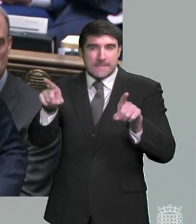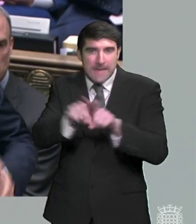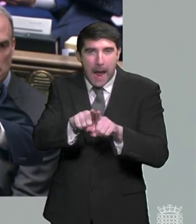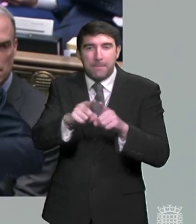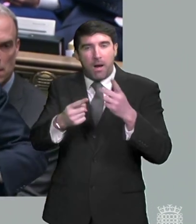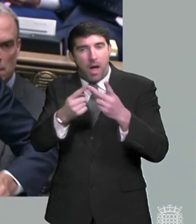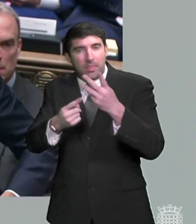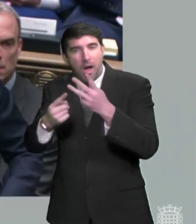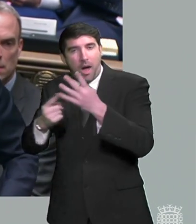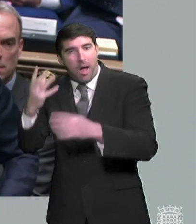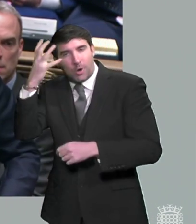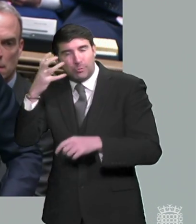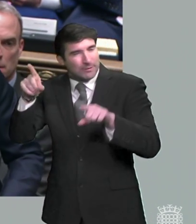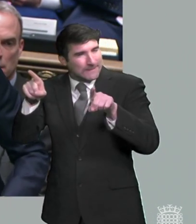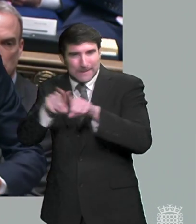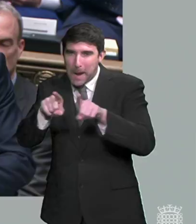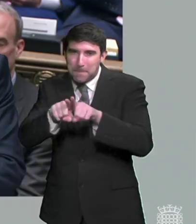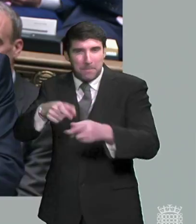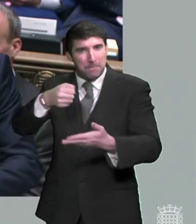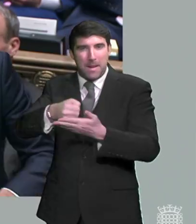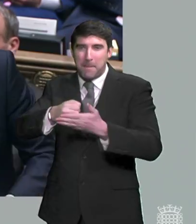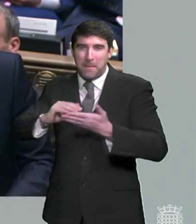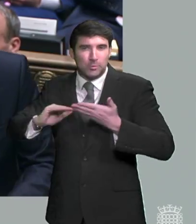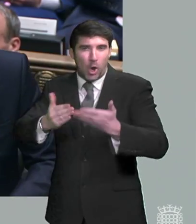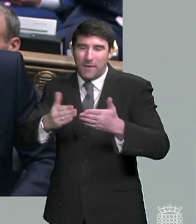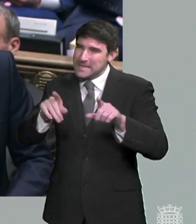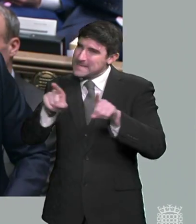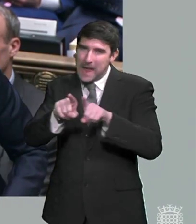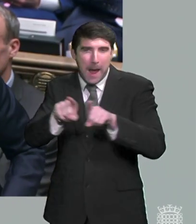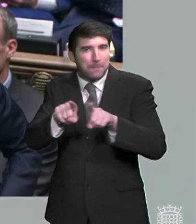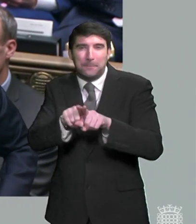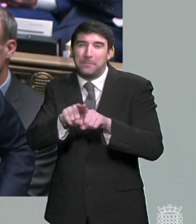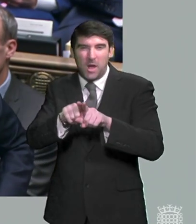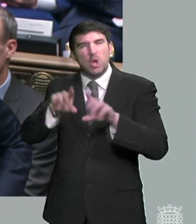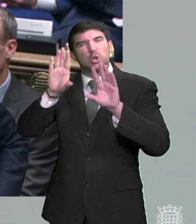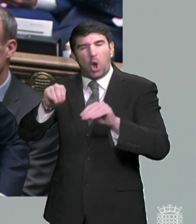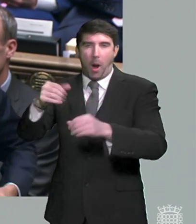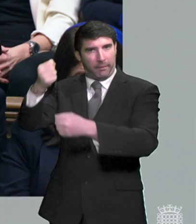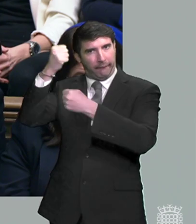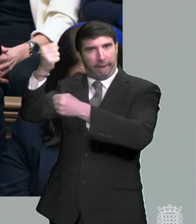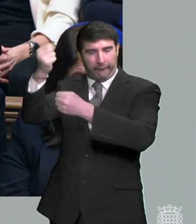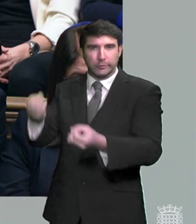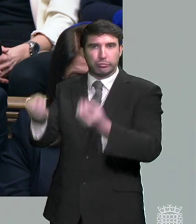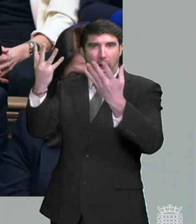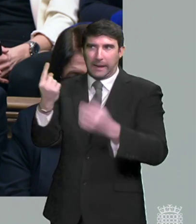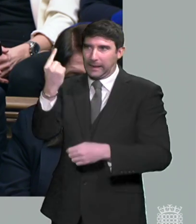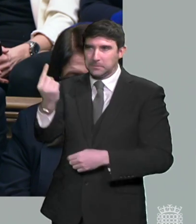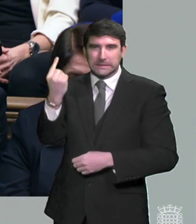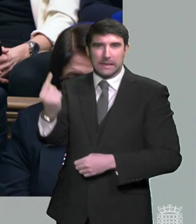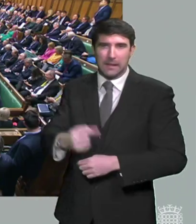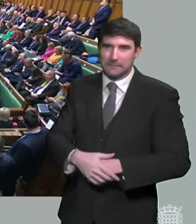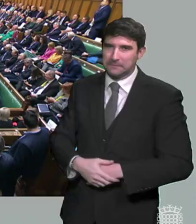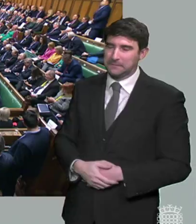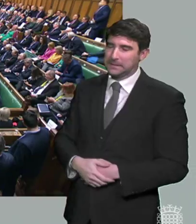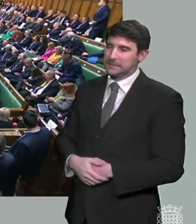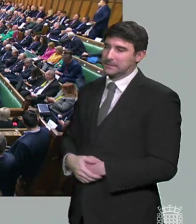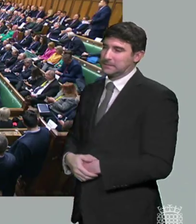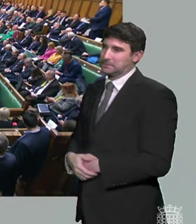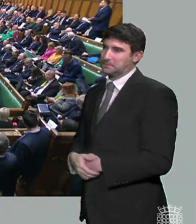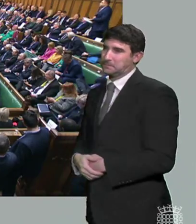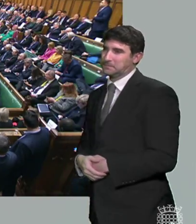other countries to ensure minimum safety levels in critical public services, and get off the picket lines himself.